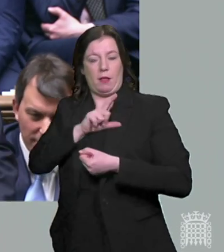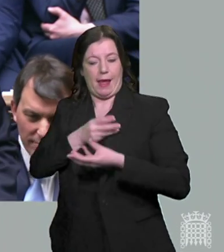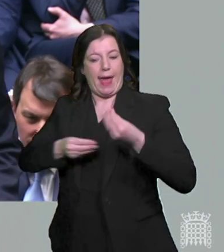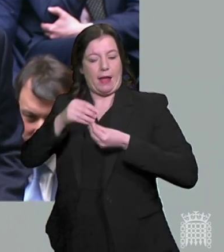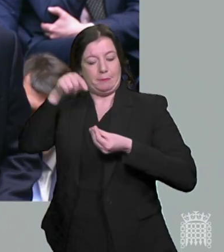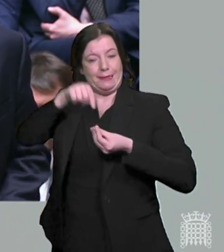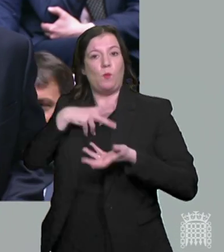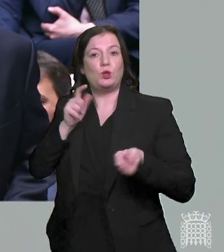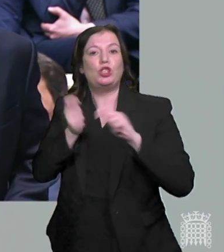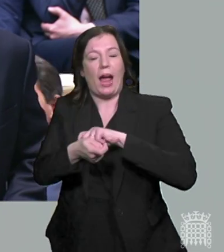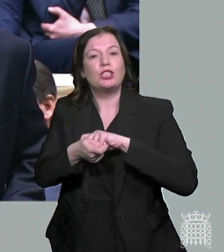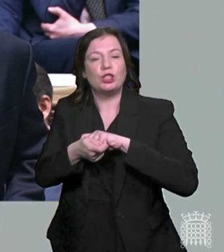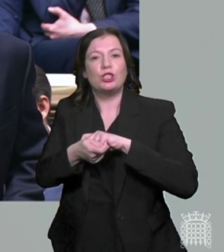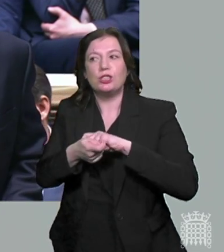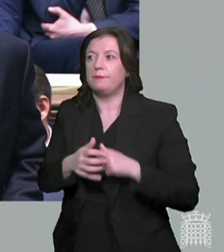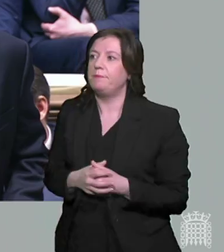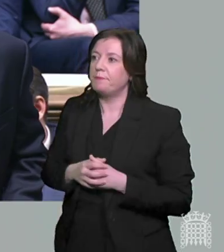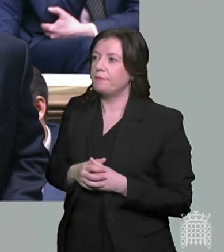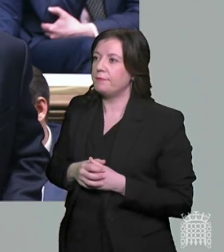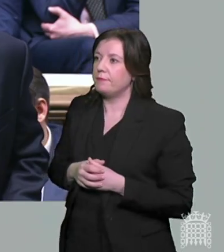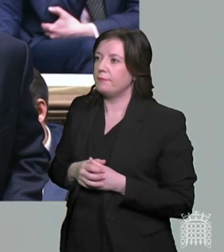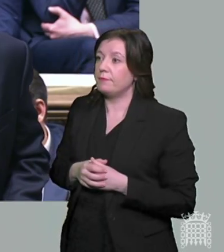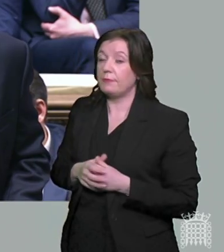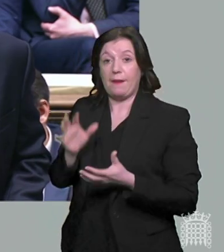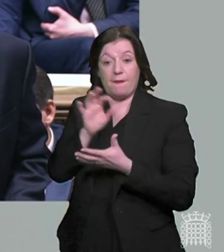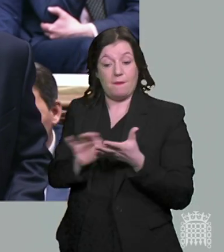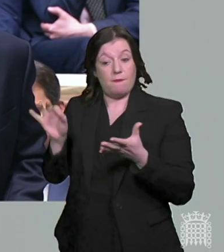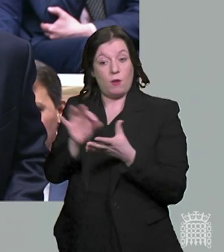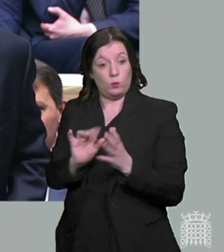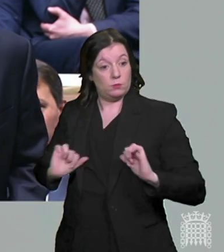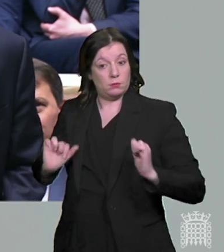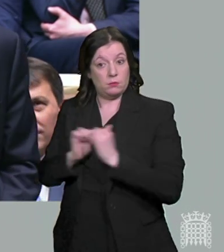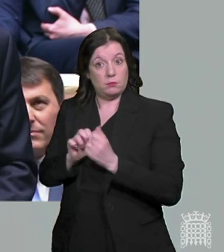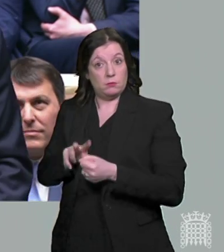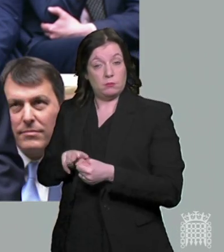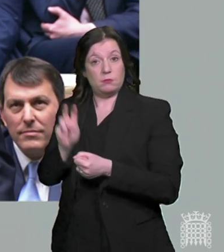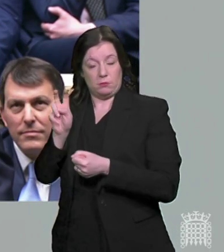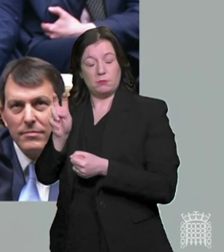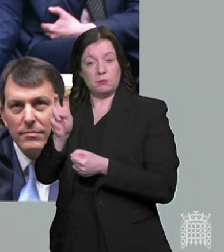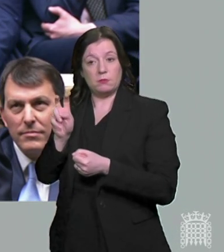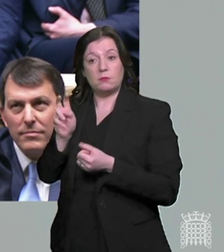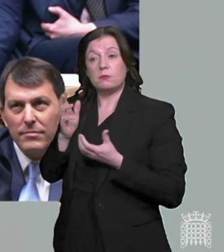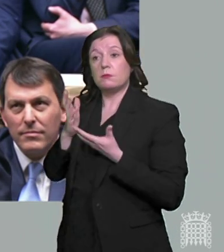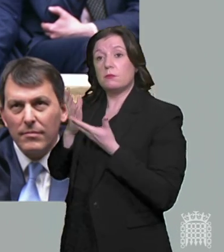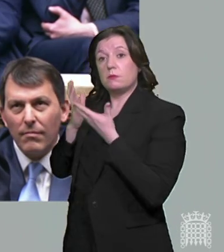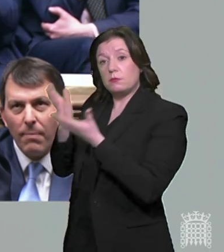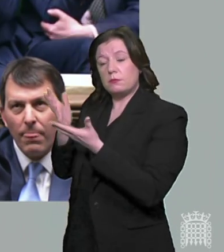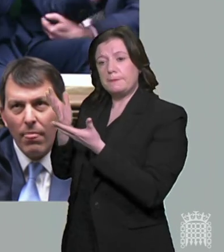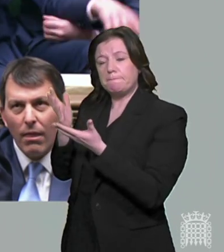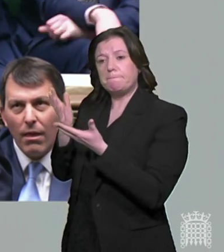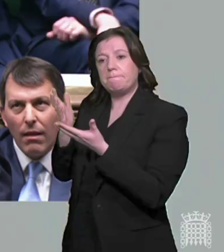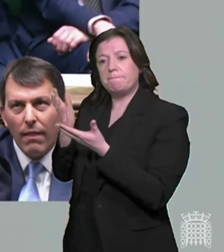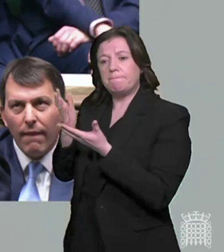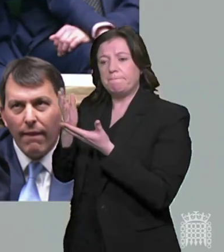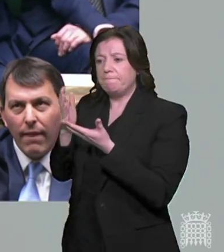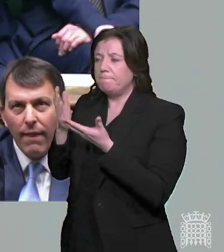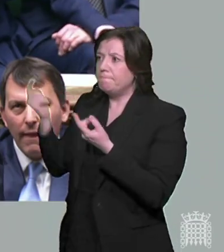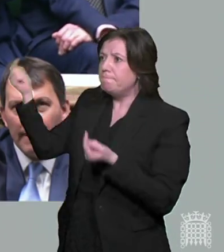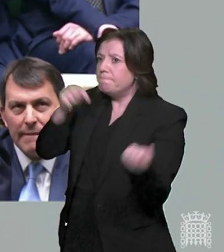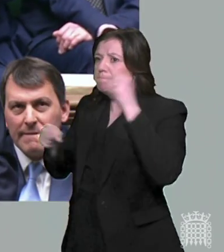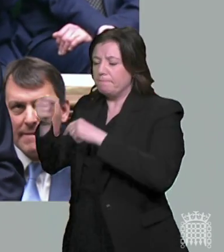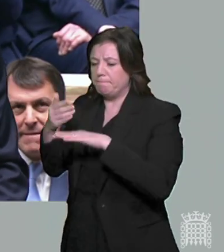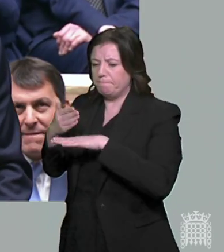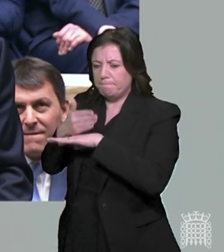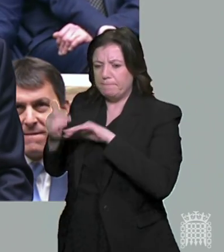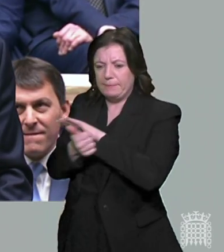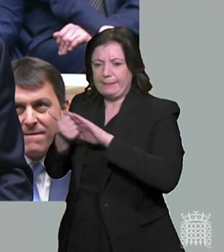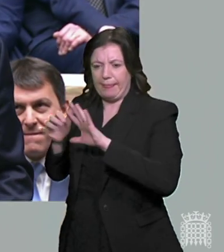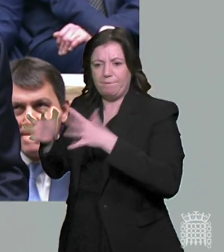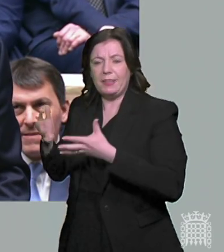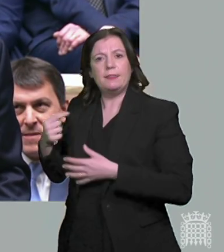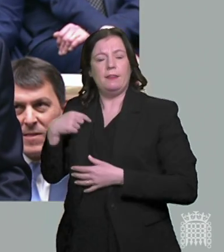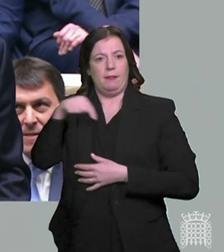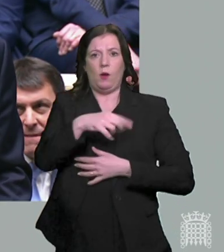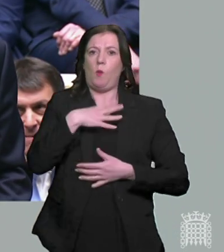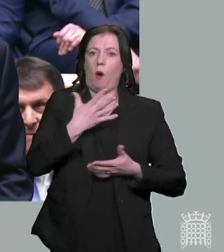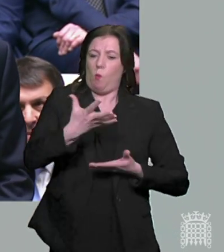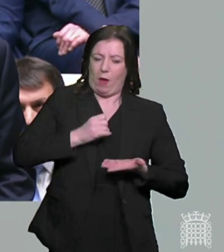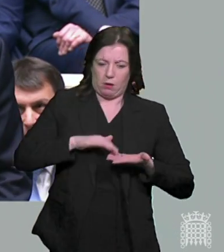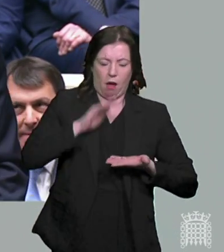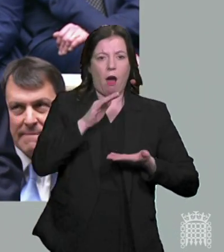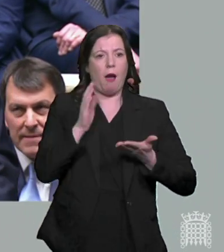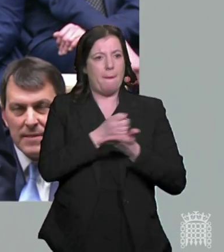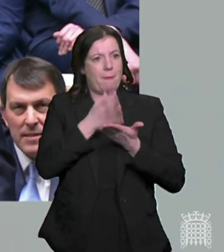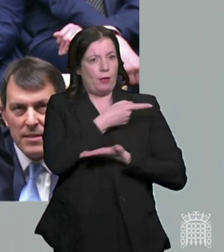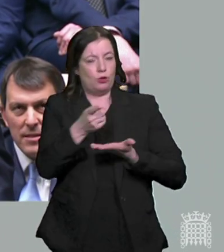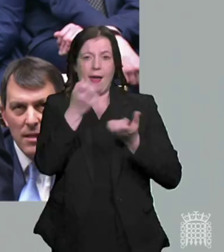In that historic vote, our country decided to move from a model based on unlimited low-skill migration to one based on high wages and high skills.